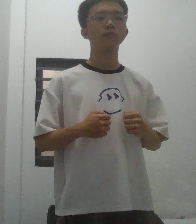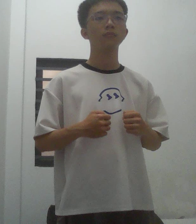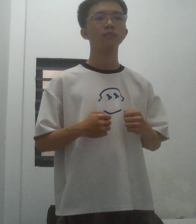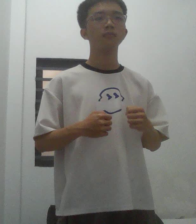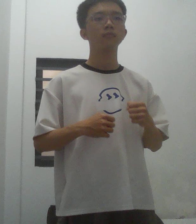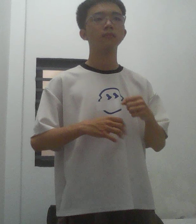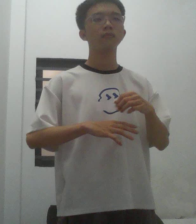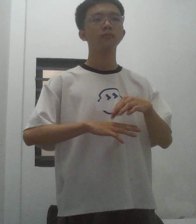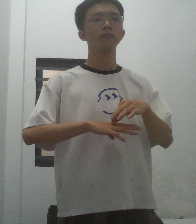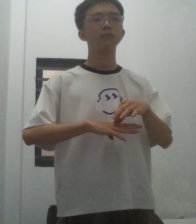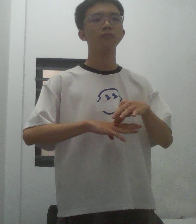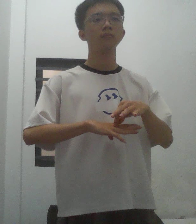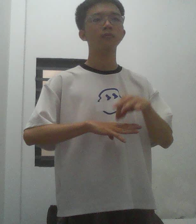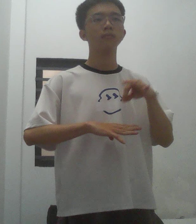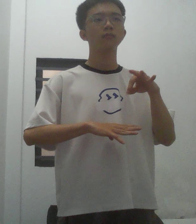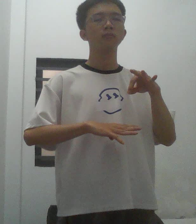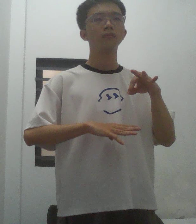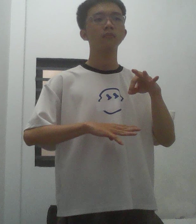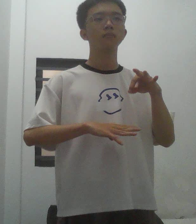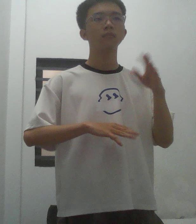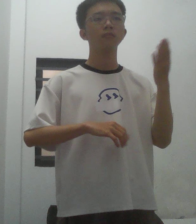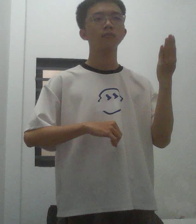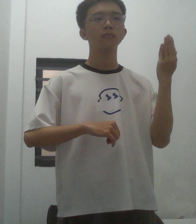tuan truoc